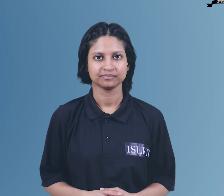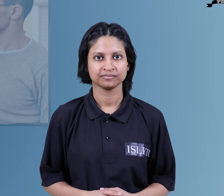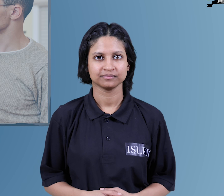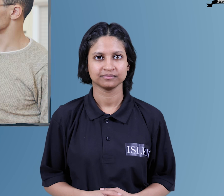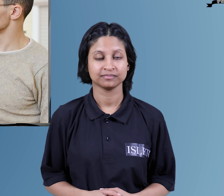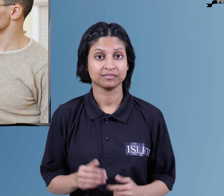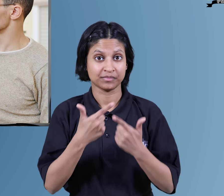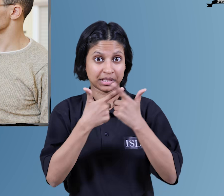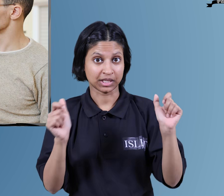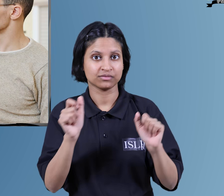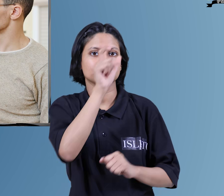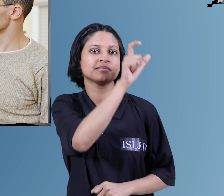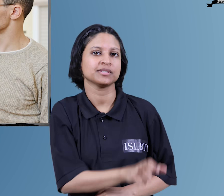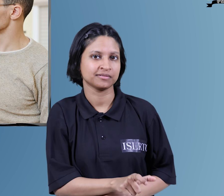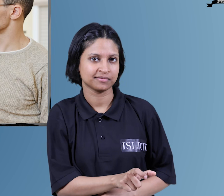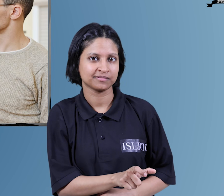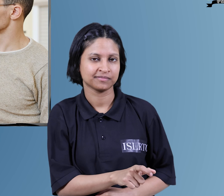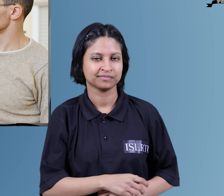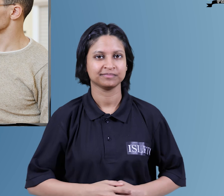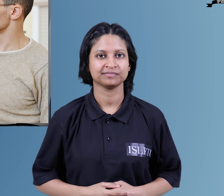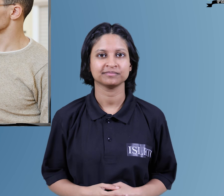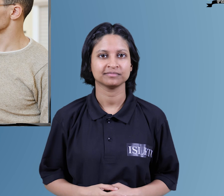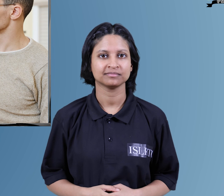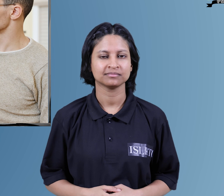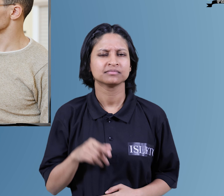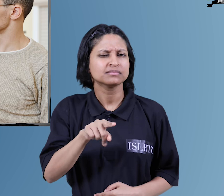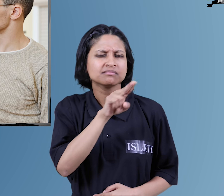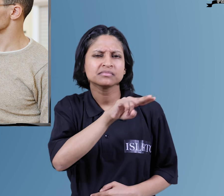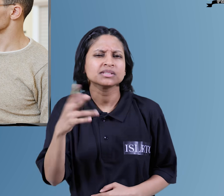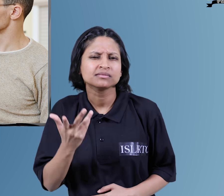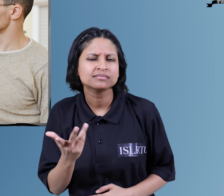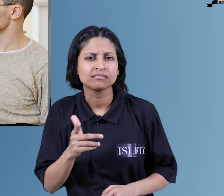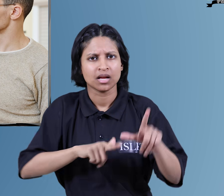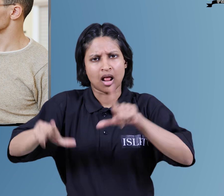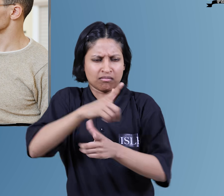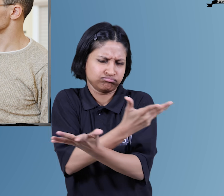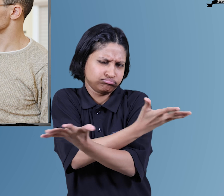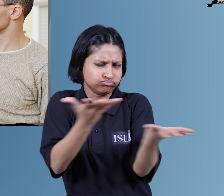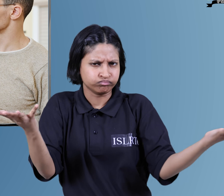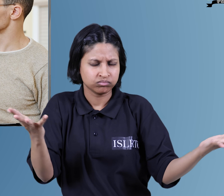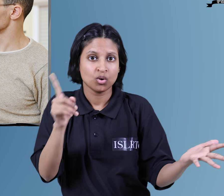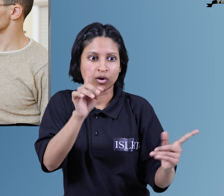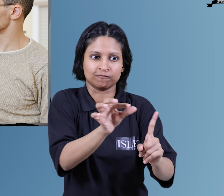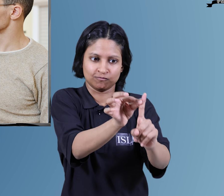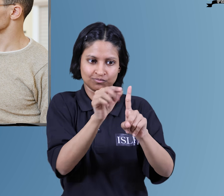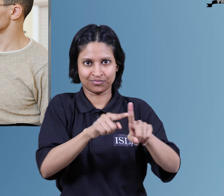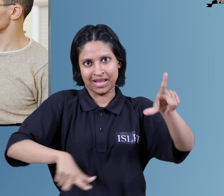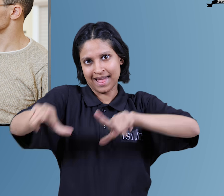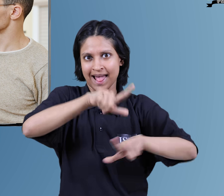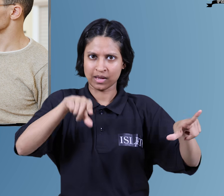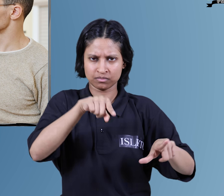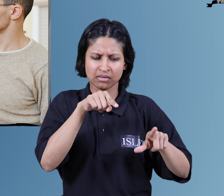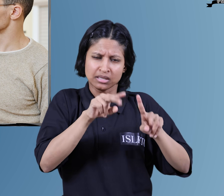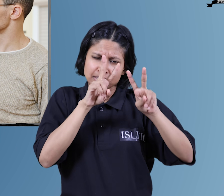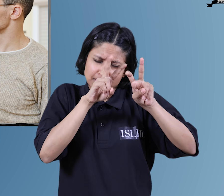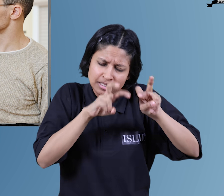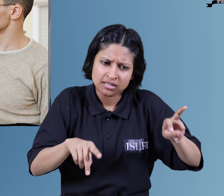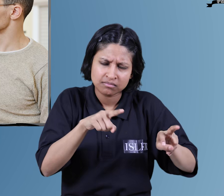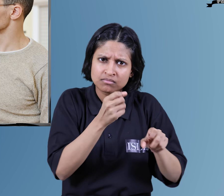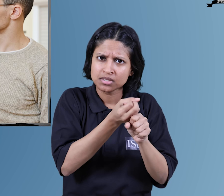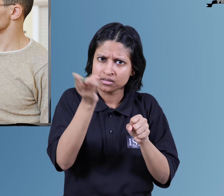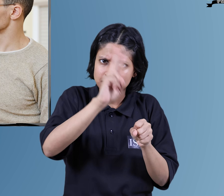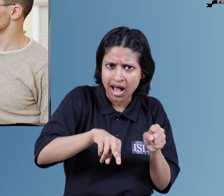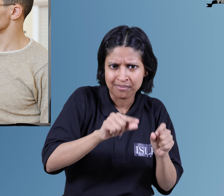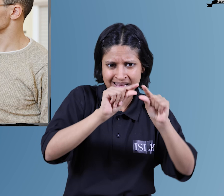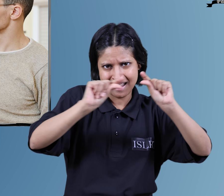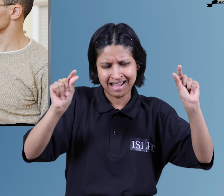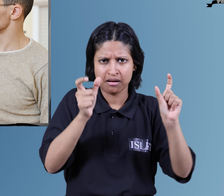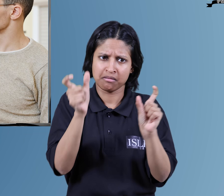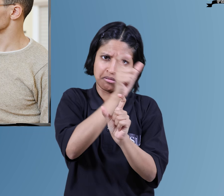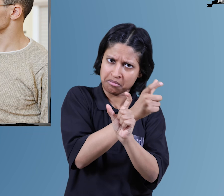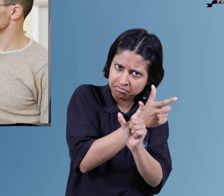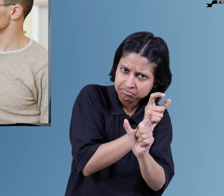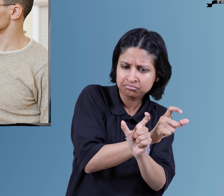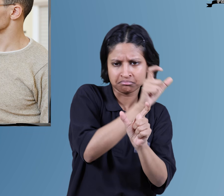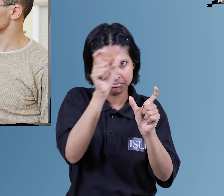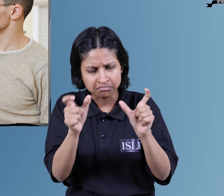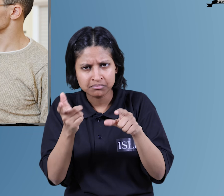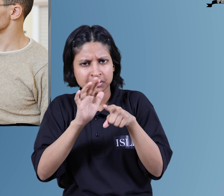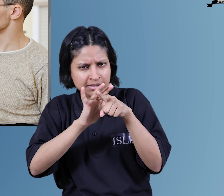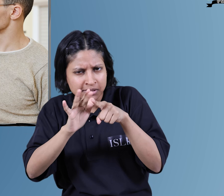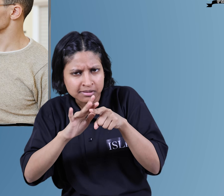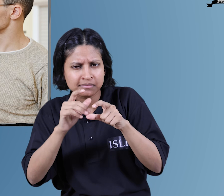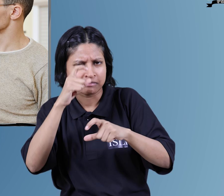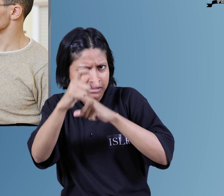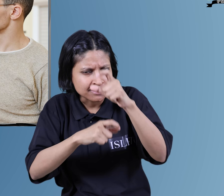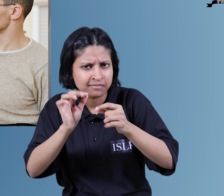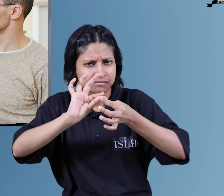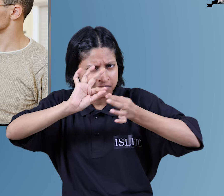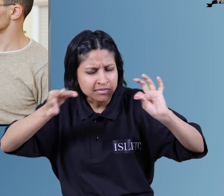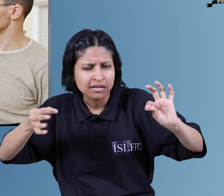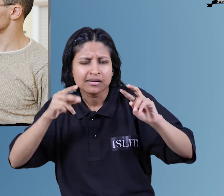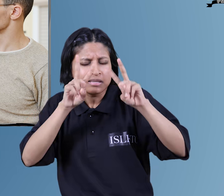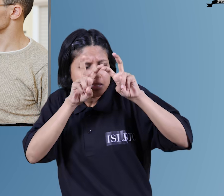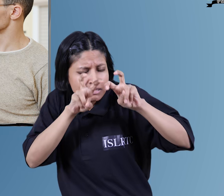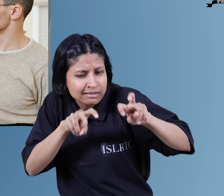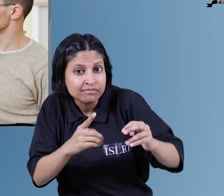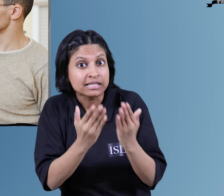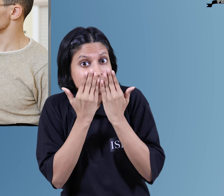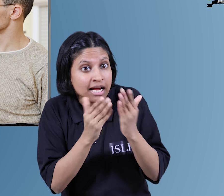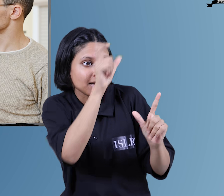Linguist A person who studies language and its structure, like grammar, syntax, phonology, and various other aspects.